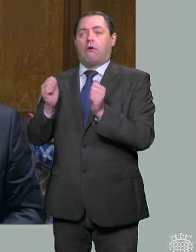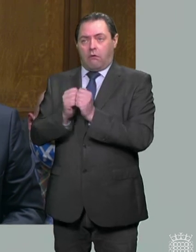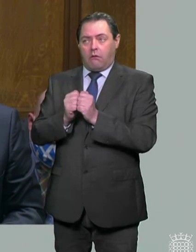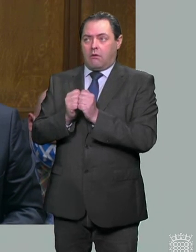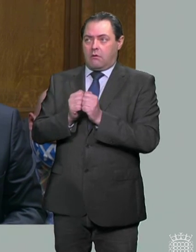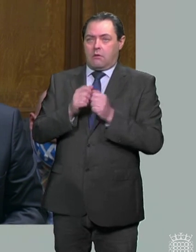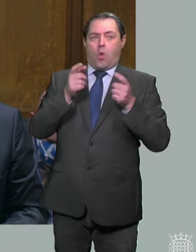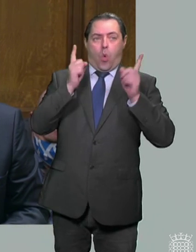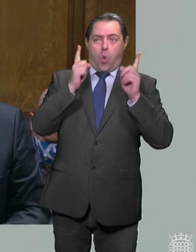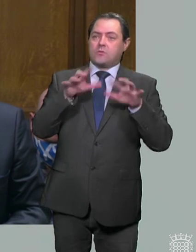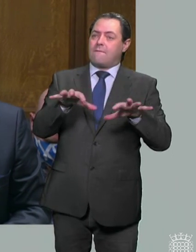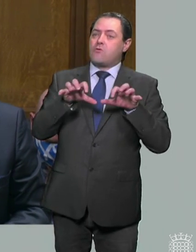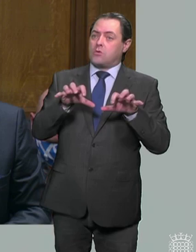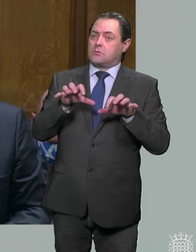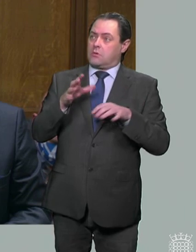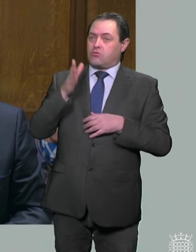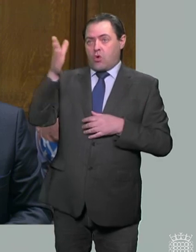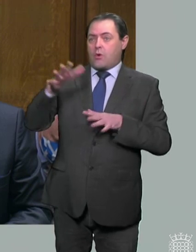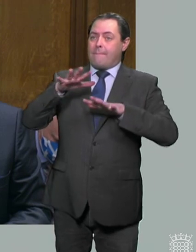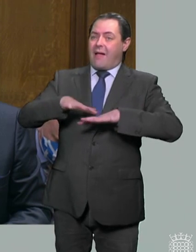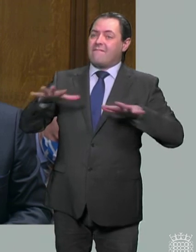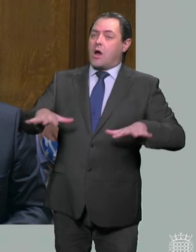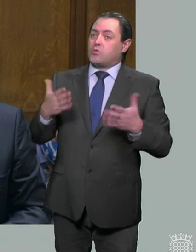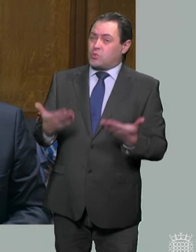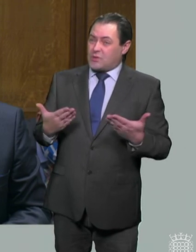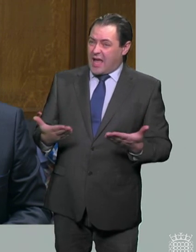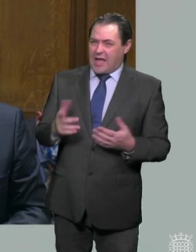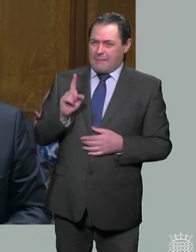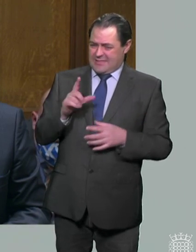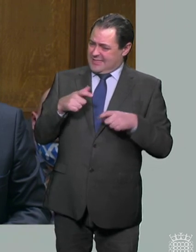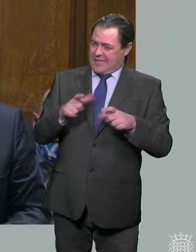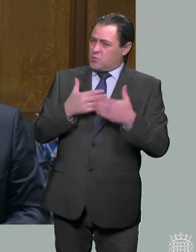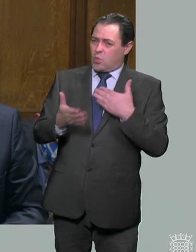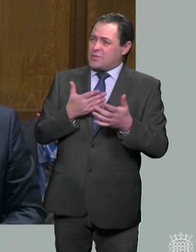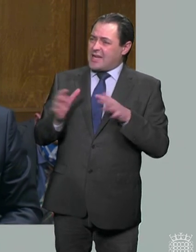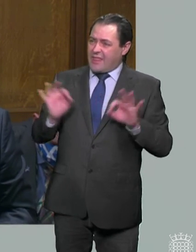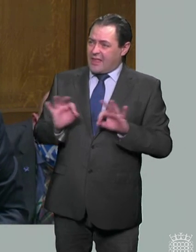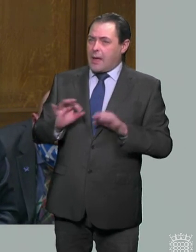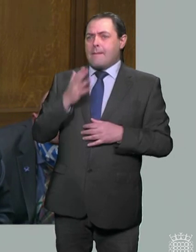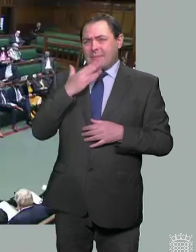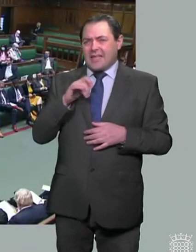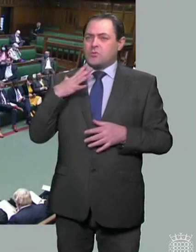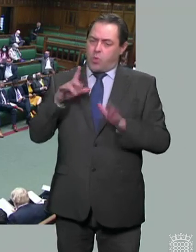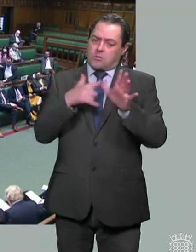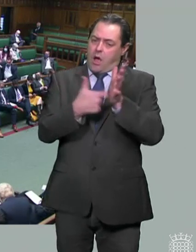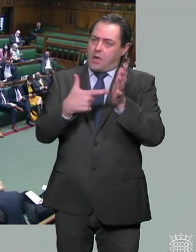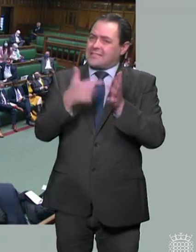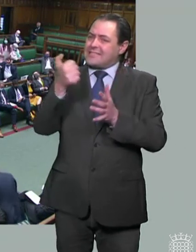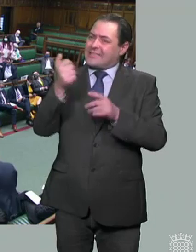Lord Frost is today in Belfast. When will the Prime Minister fix this by legitimately activating article 16?